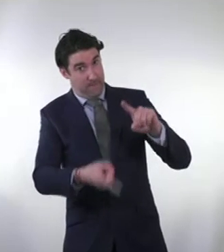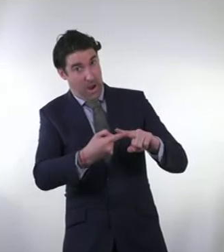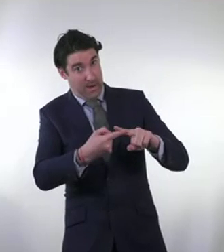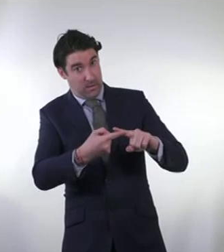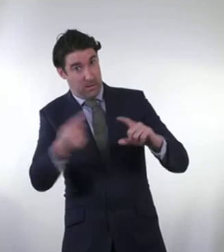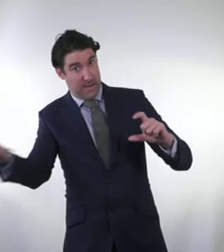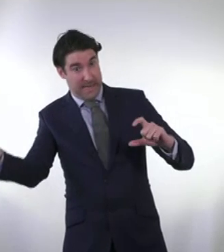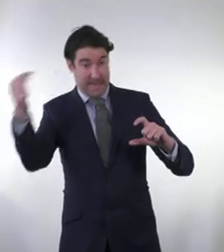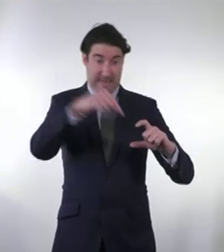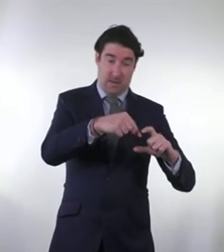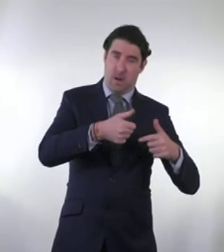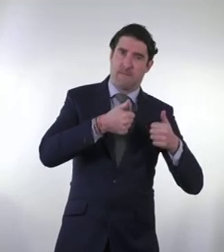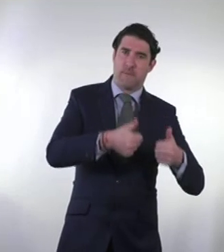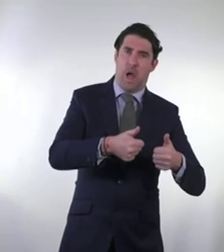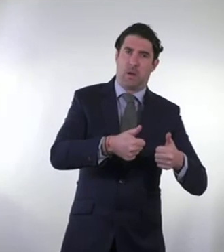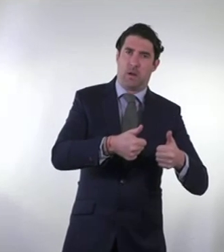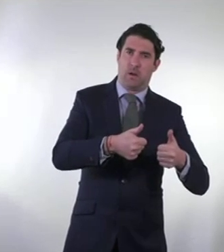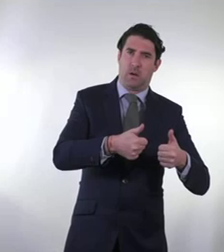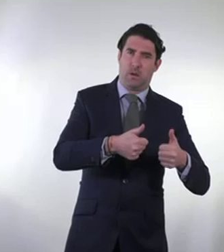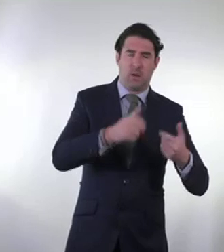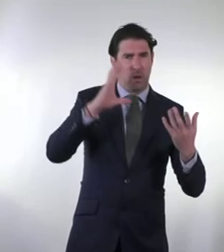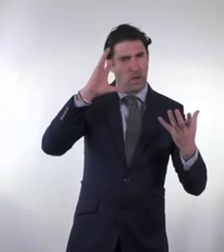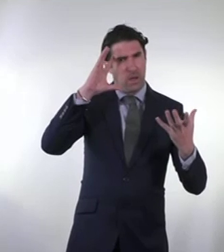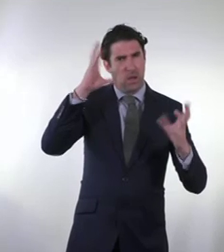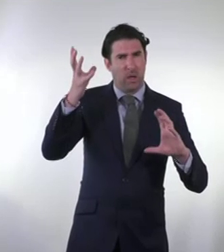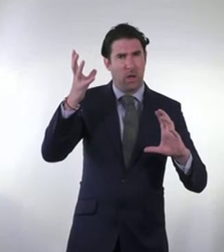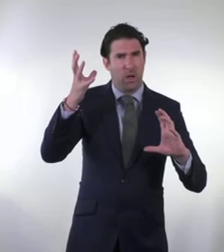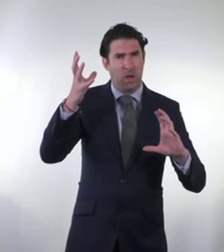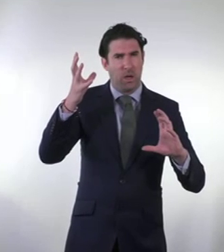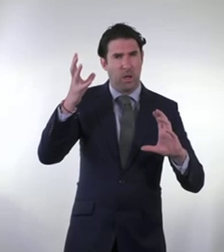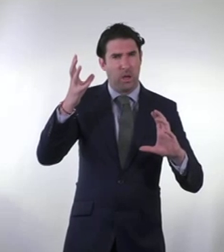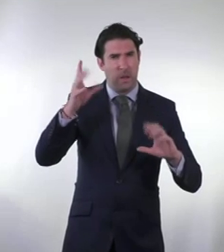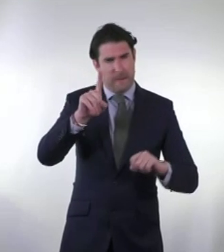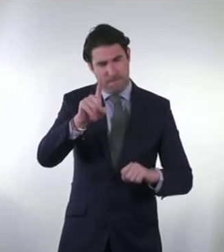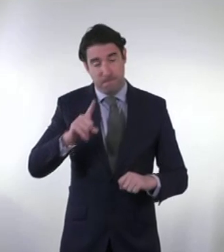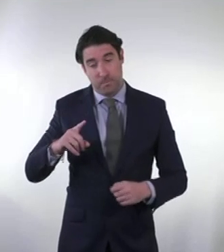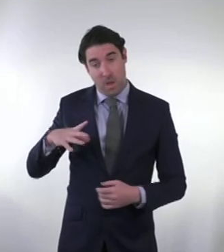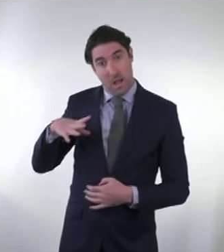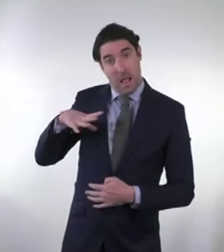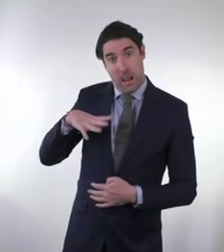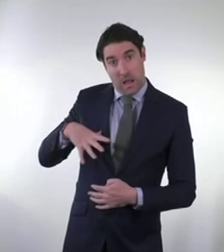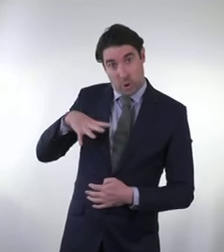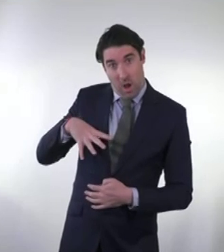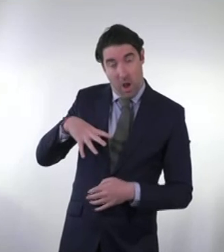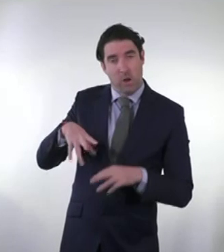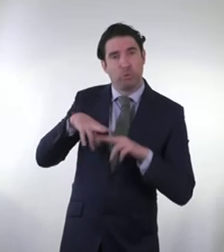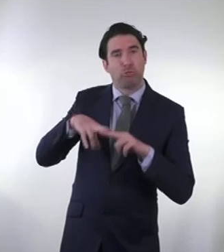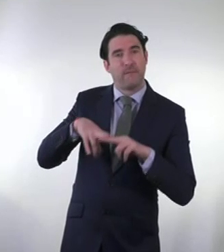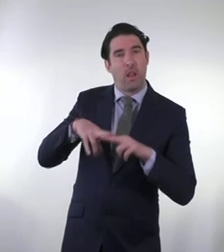I raised that with the Prime Minister last week. Leisure travel from lockdown areas has to stop.